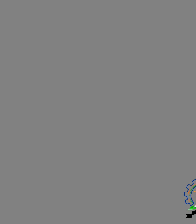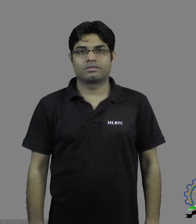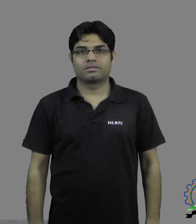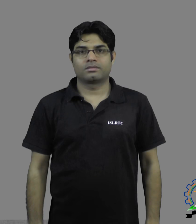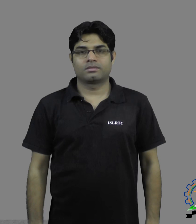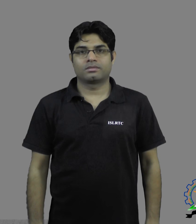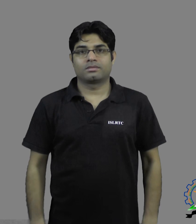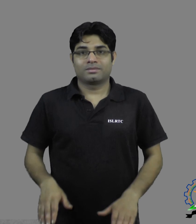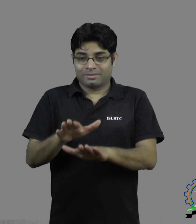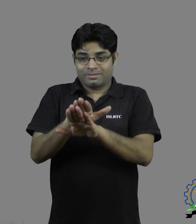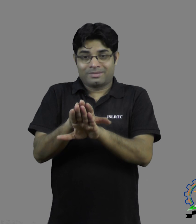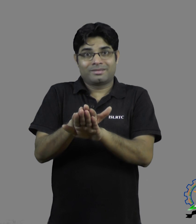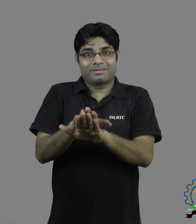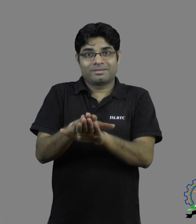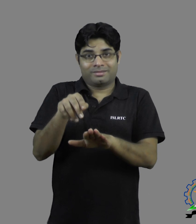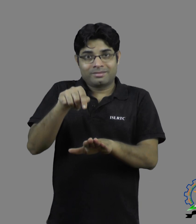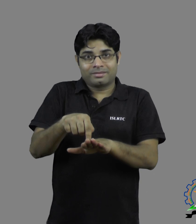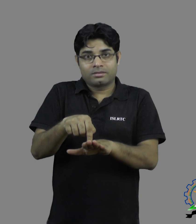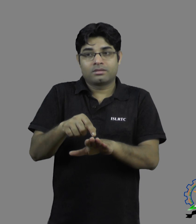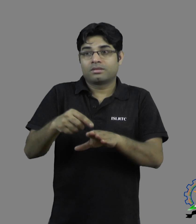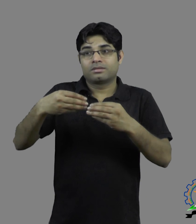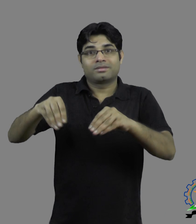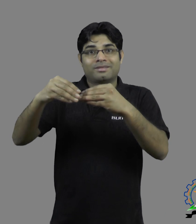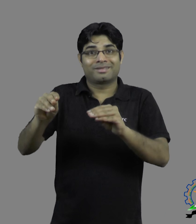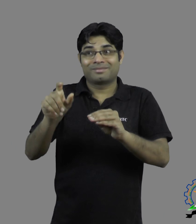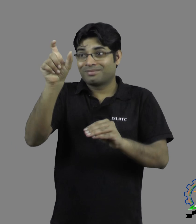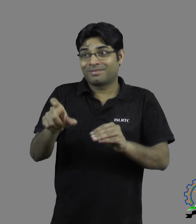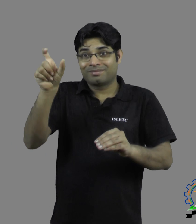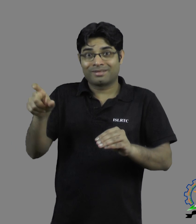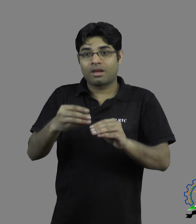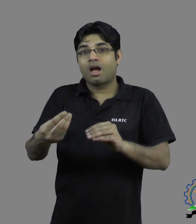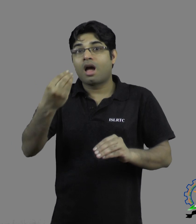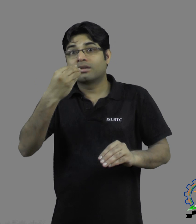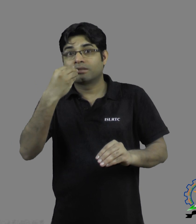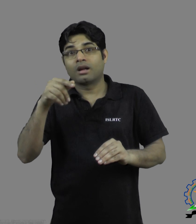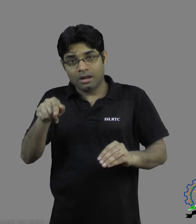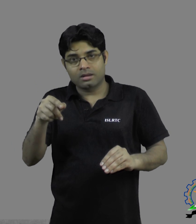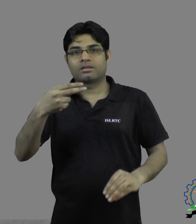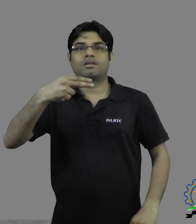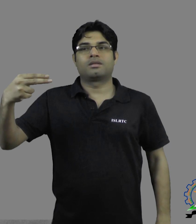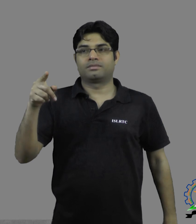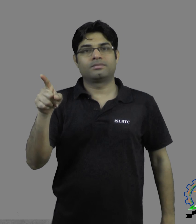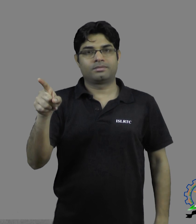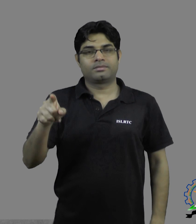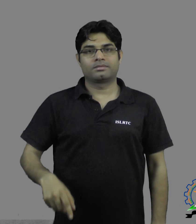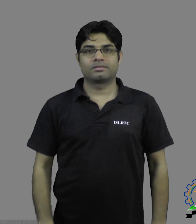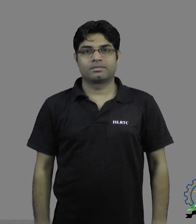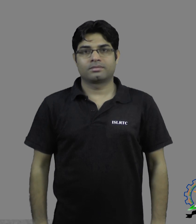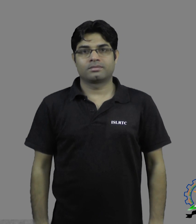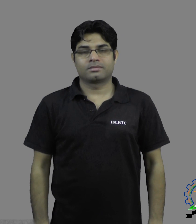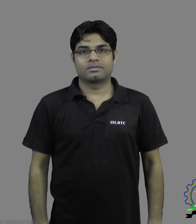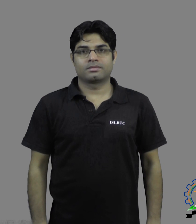Fish As A Human Food